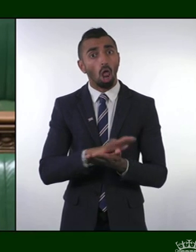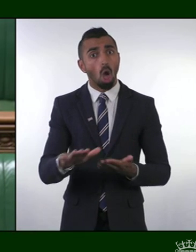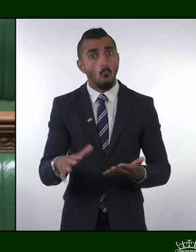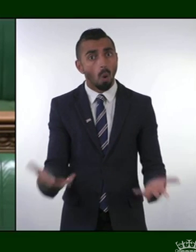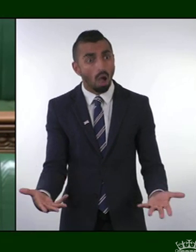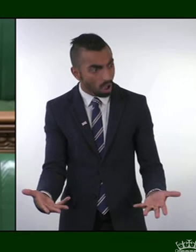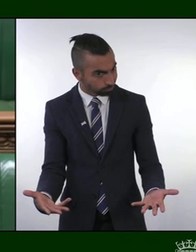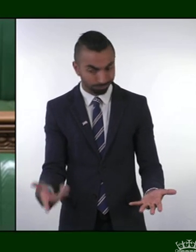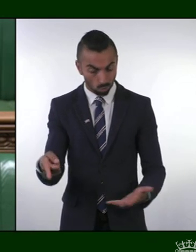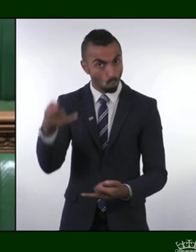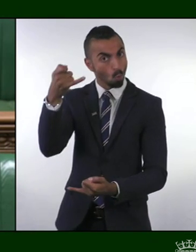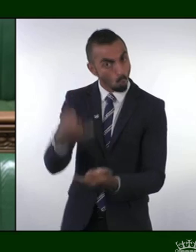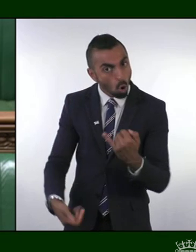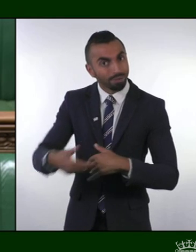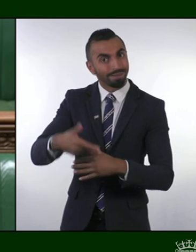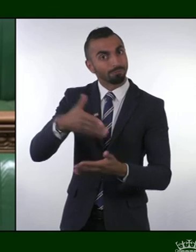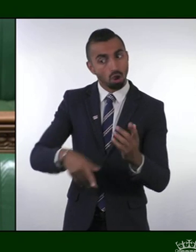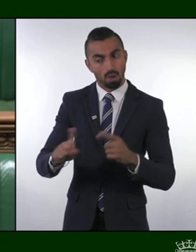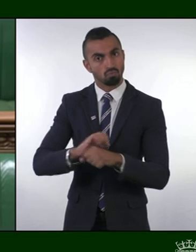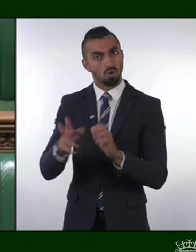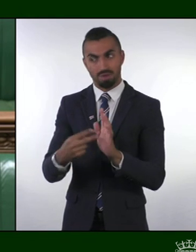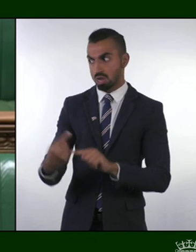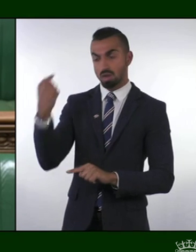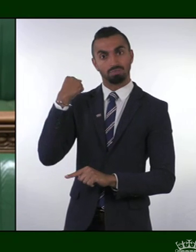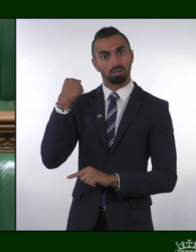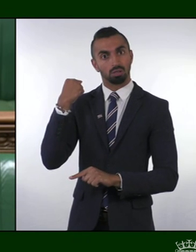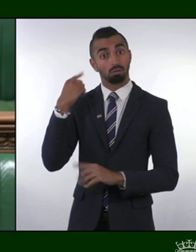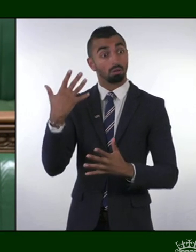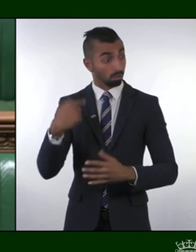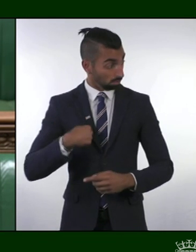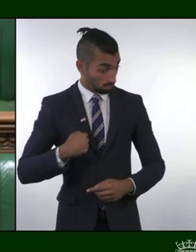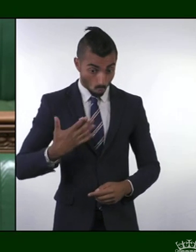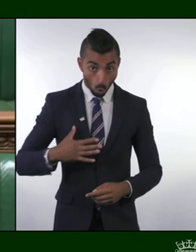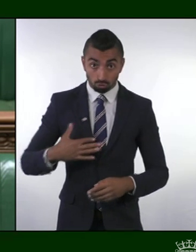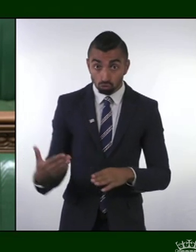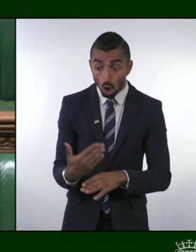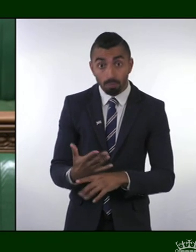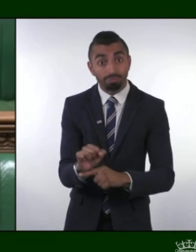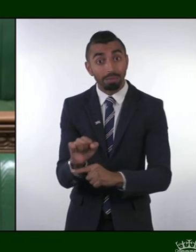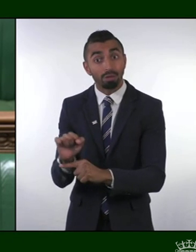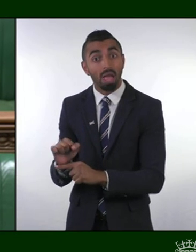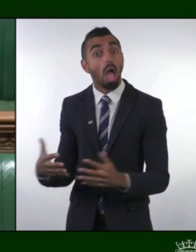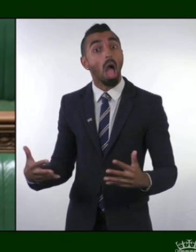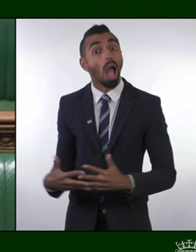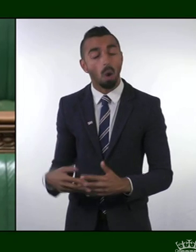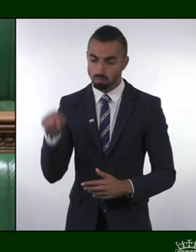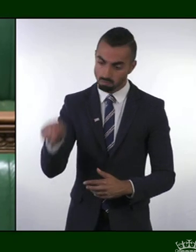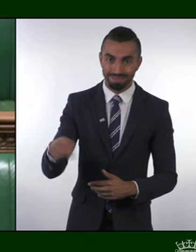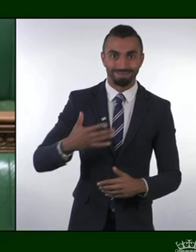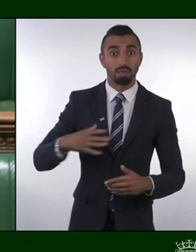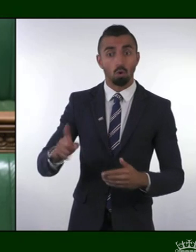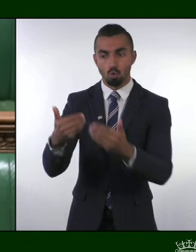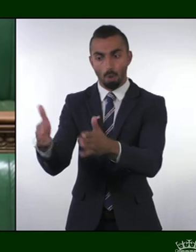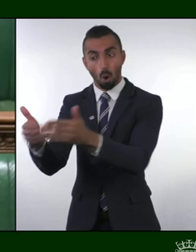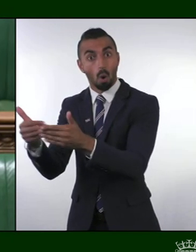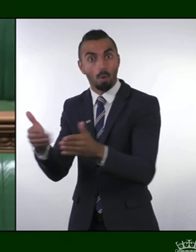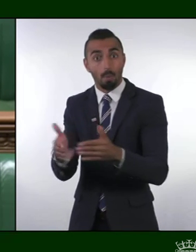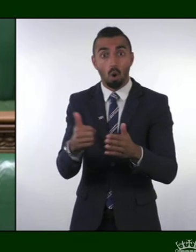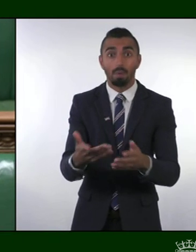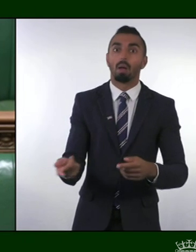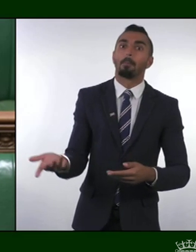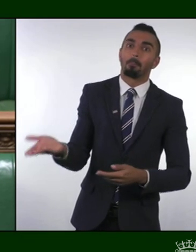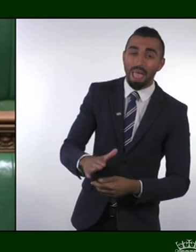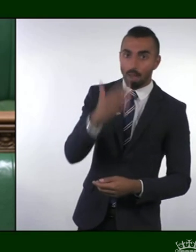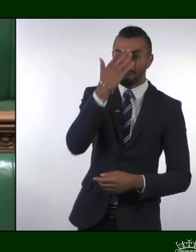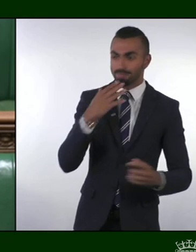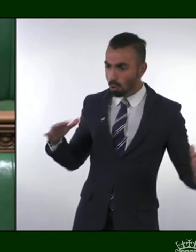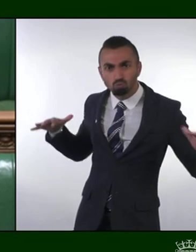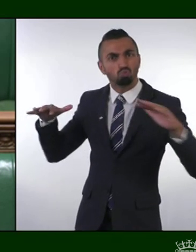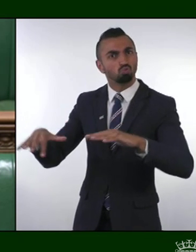So the best jobs programme we can do is to restart these sectors and get our pubs, restaurants, cafés and B&Bs bustling again.